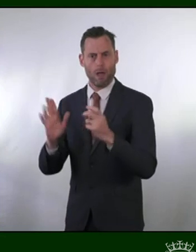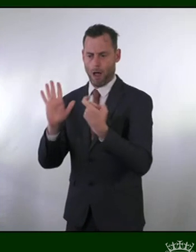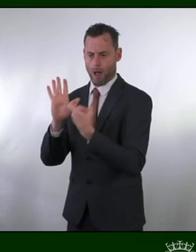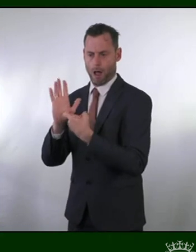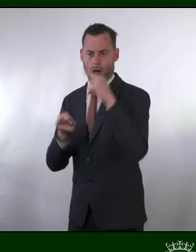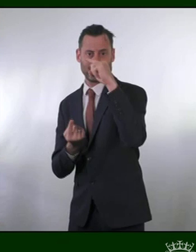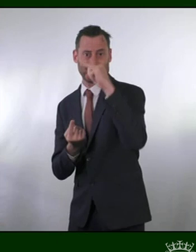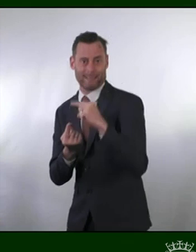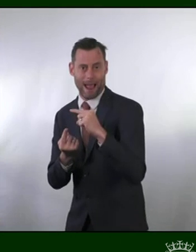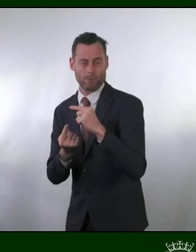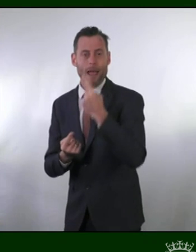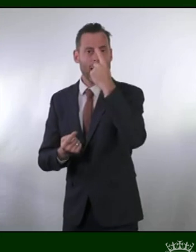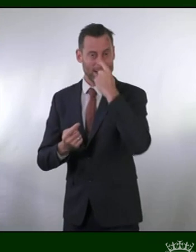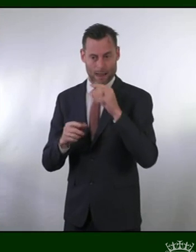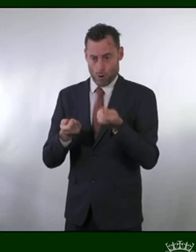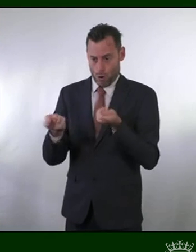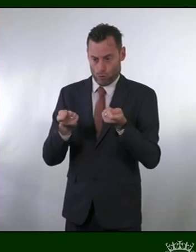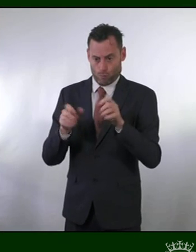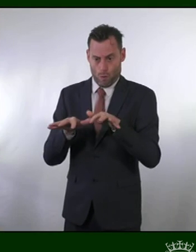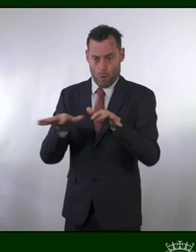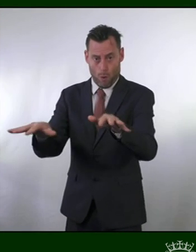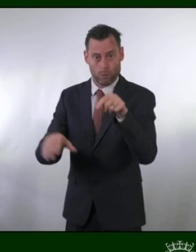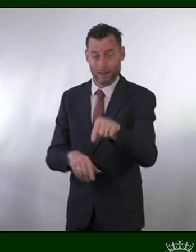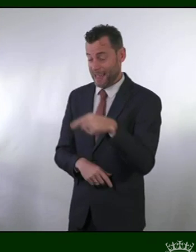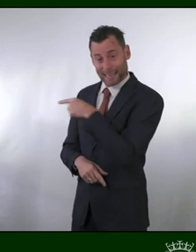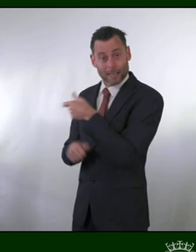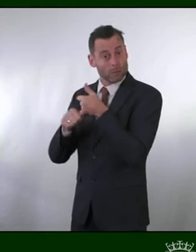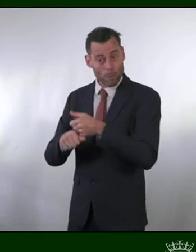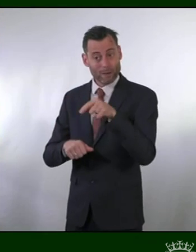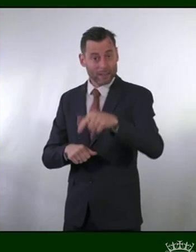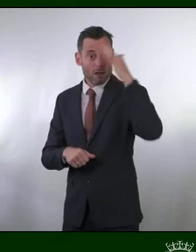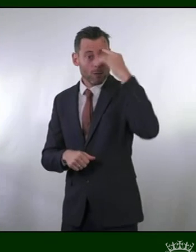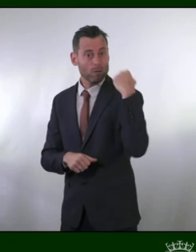Will he stick to his position of Monday and support that approach?